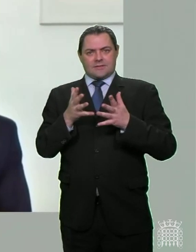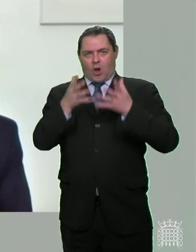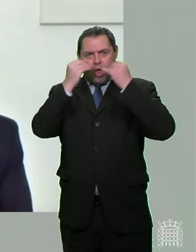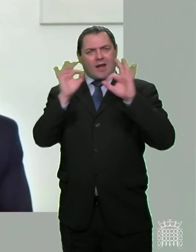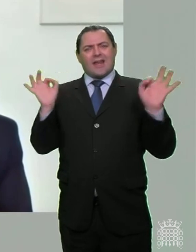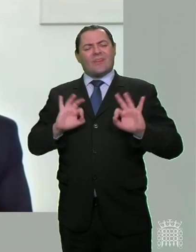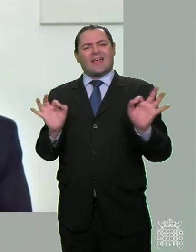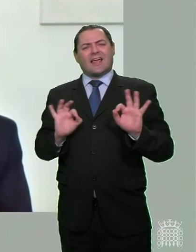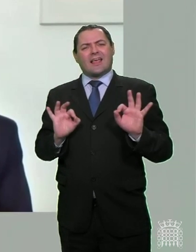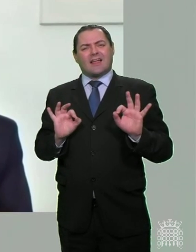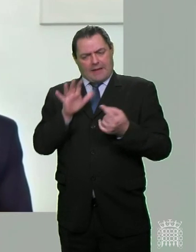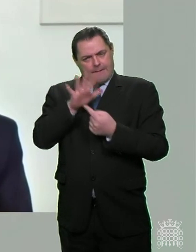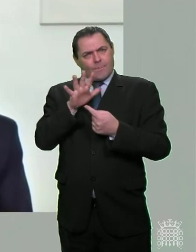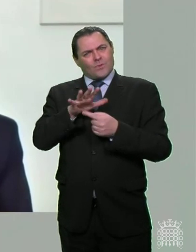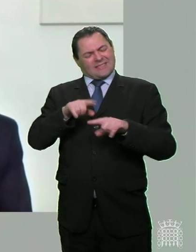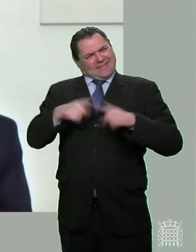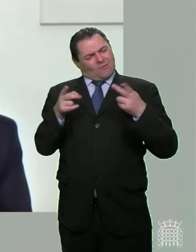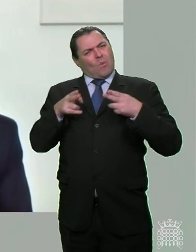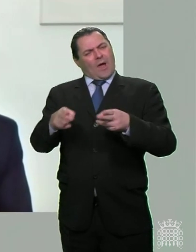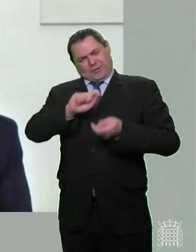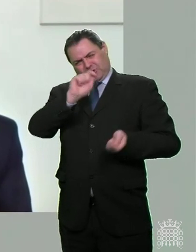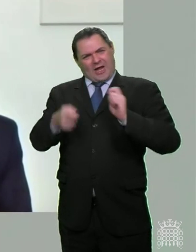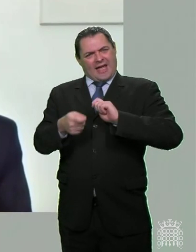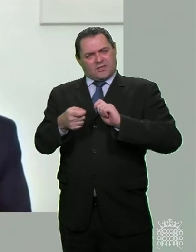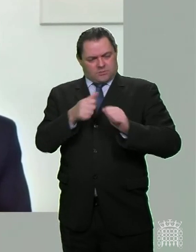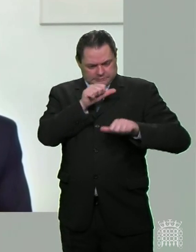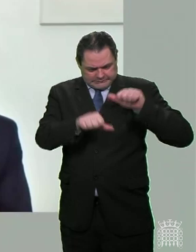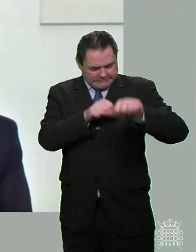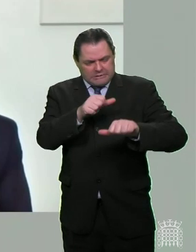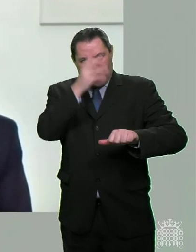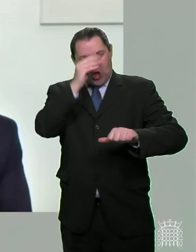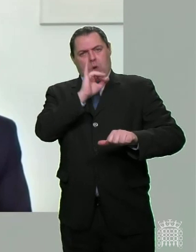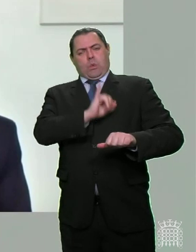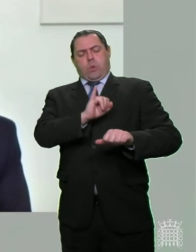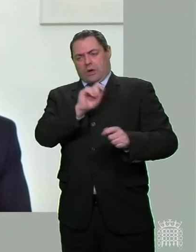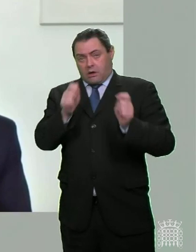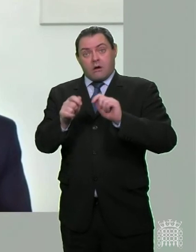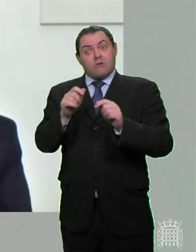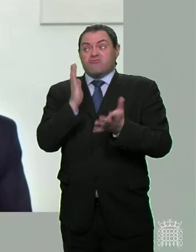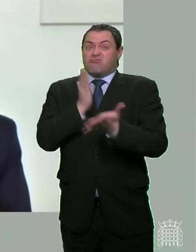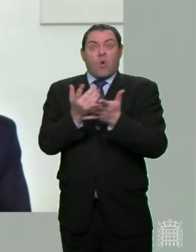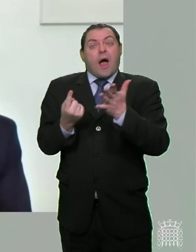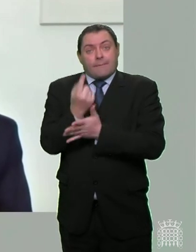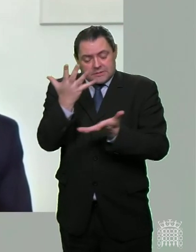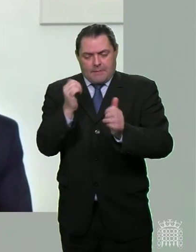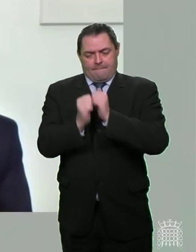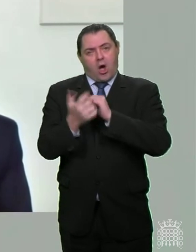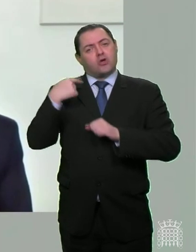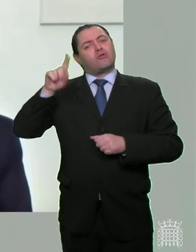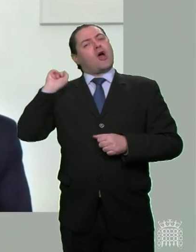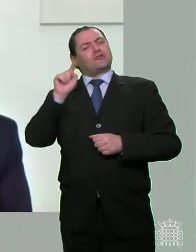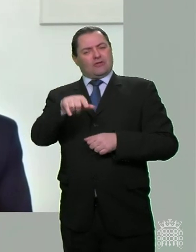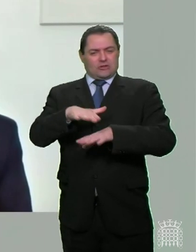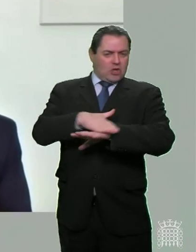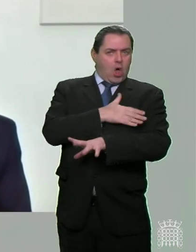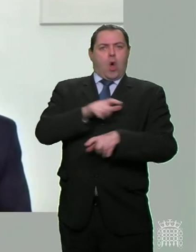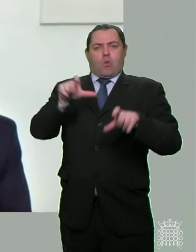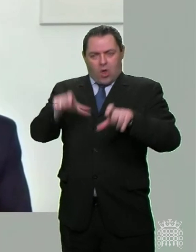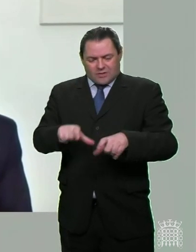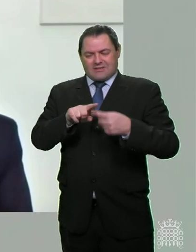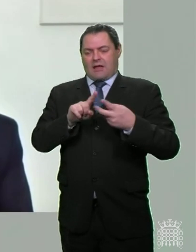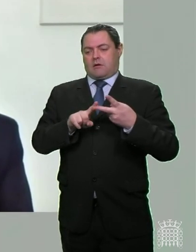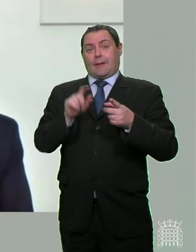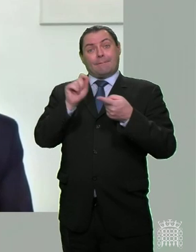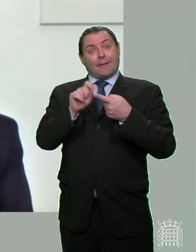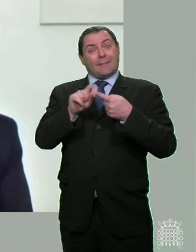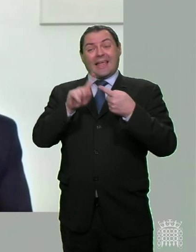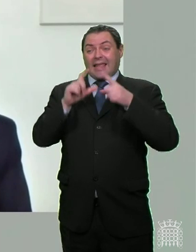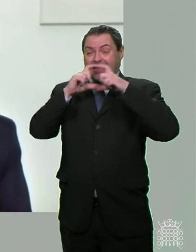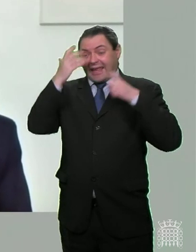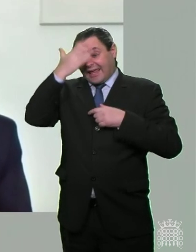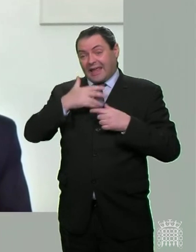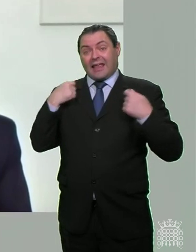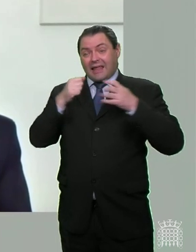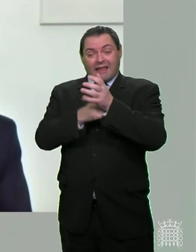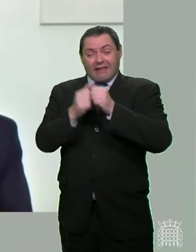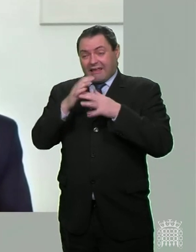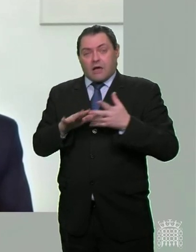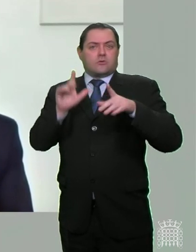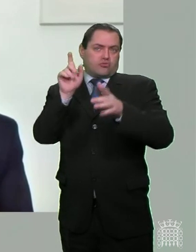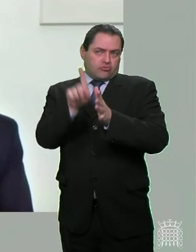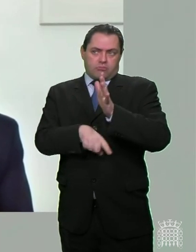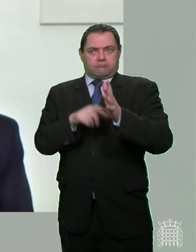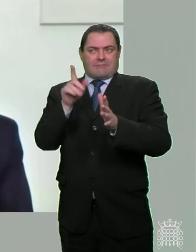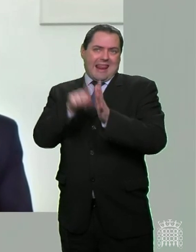The reality is this: the Prime Minister was slow into the first lockdown last March; slow in getting protective equipment to the frontline; slow to protect our care homes;